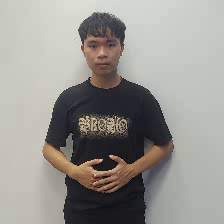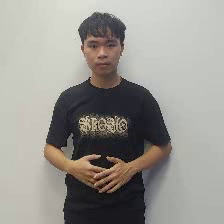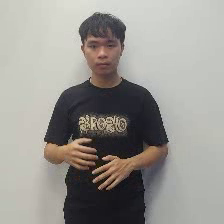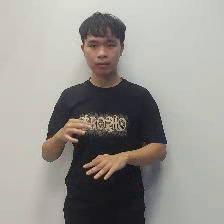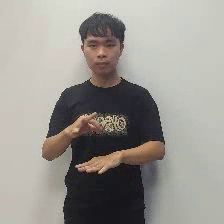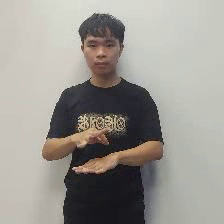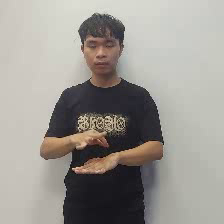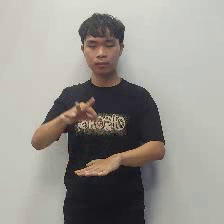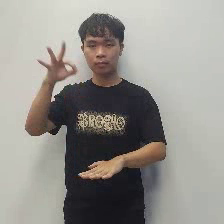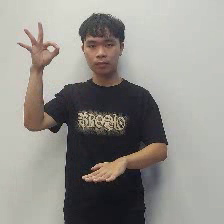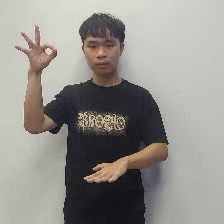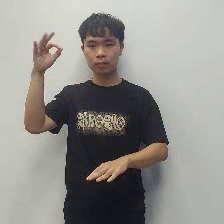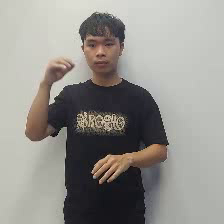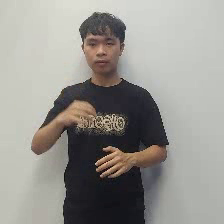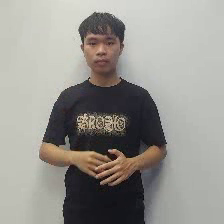Trưa